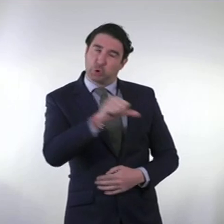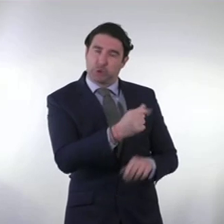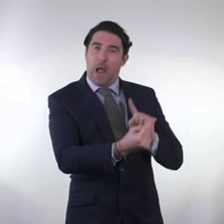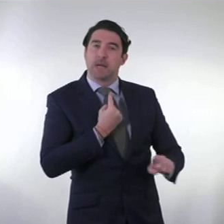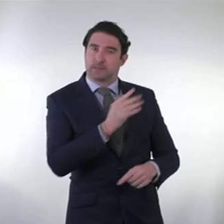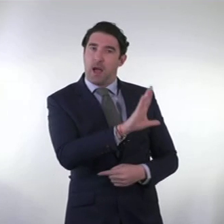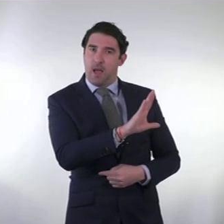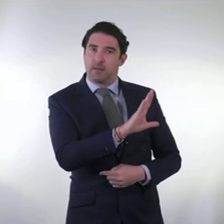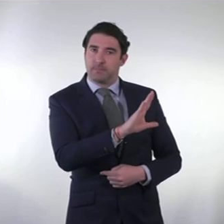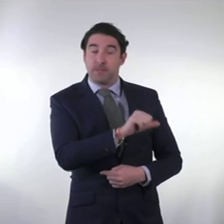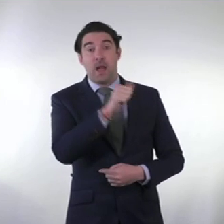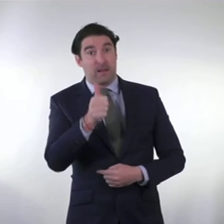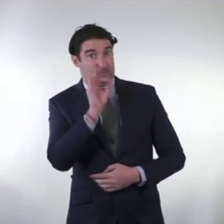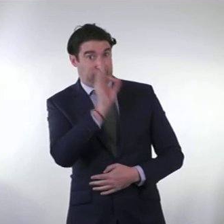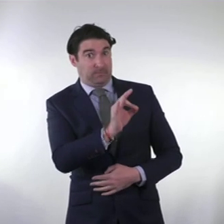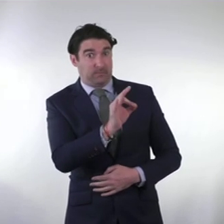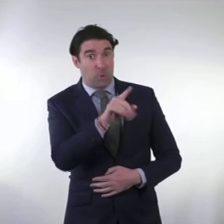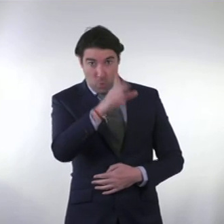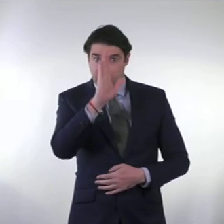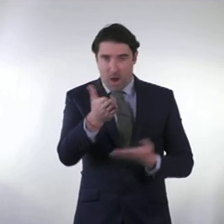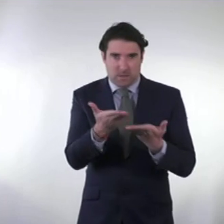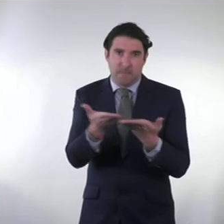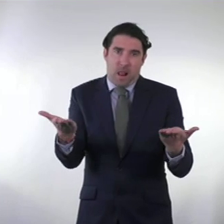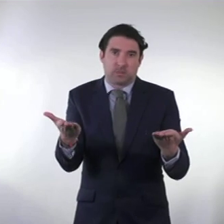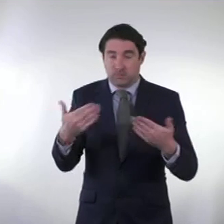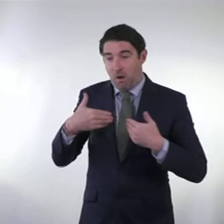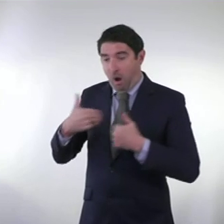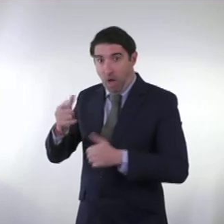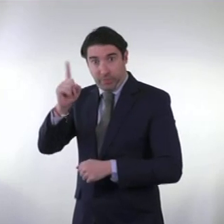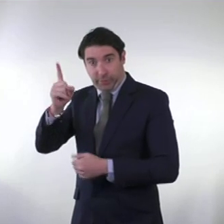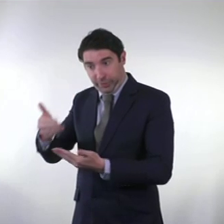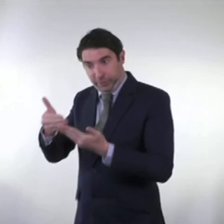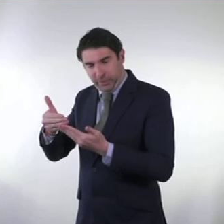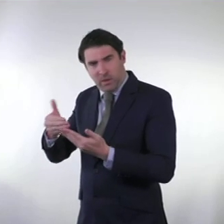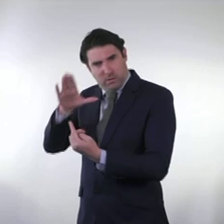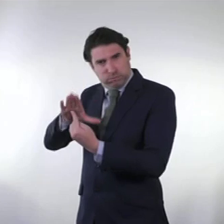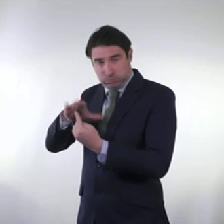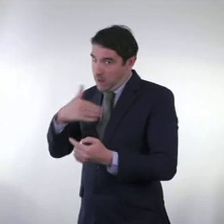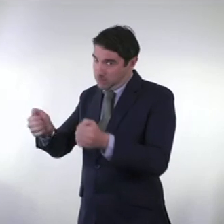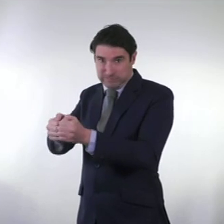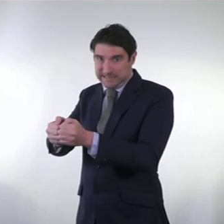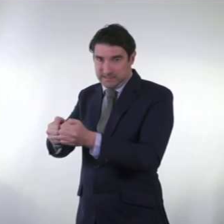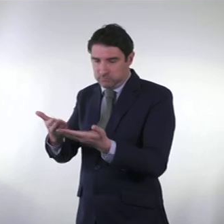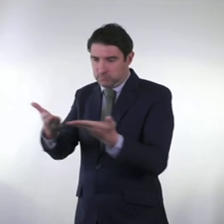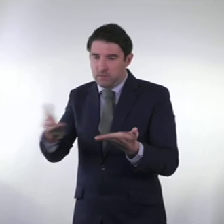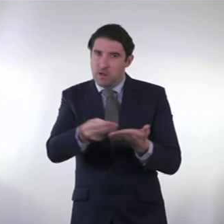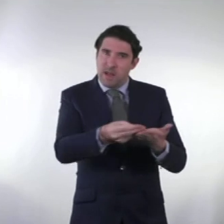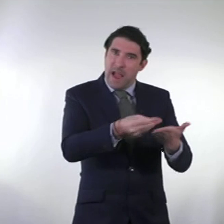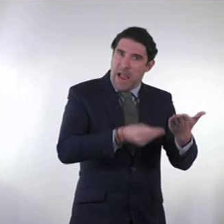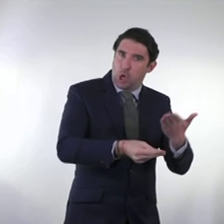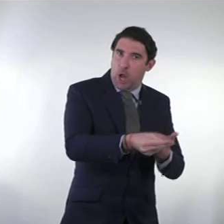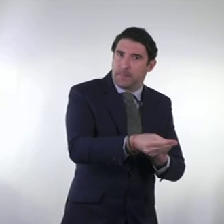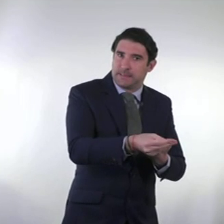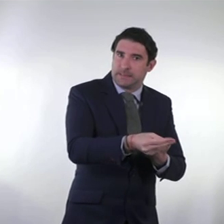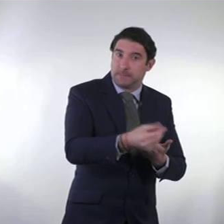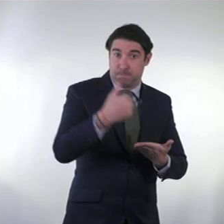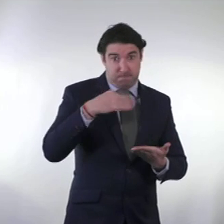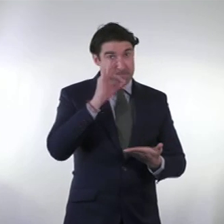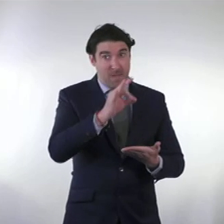If the Prime Minister does not accept that from me, maybe he will listen to the following example from the Chancellor’s own constituency.